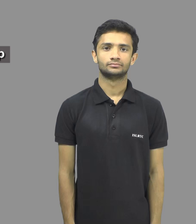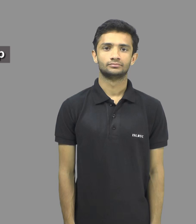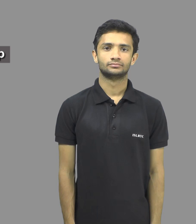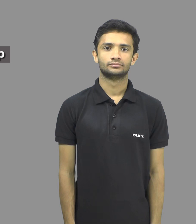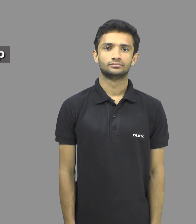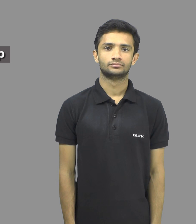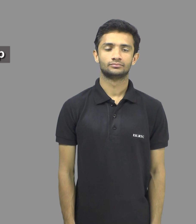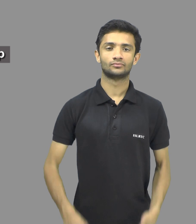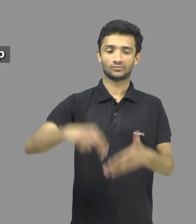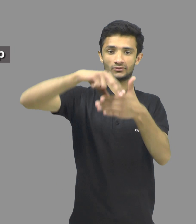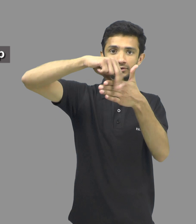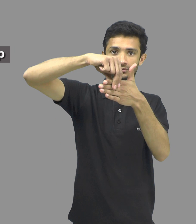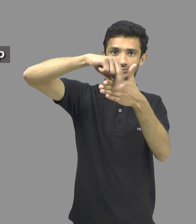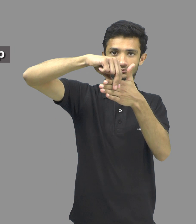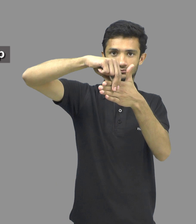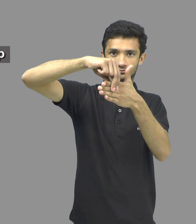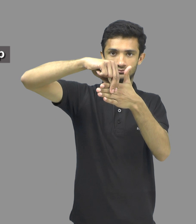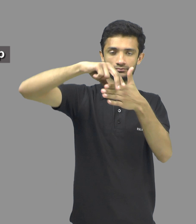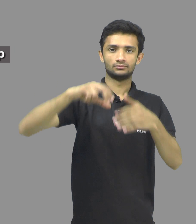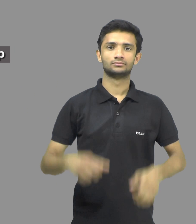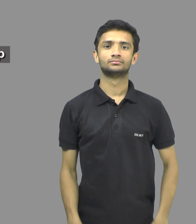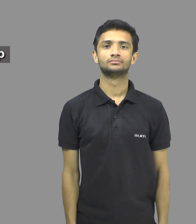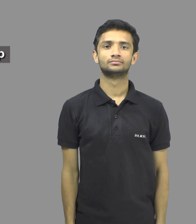Paper Clip